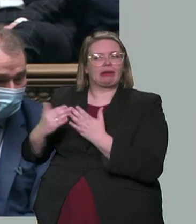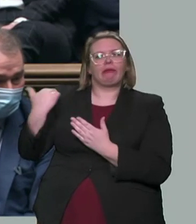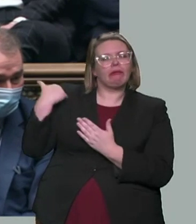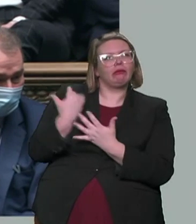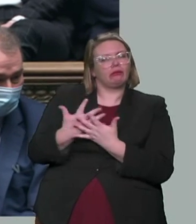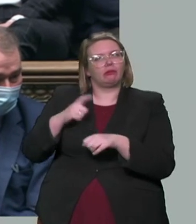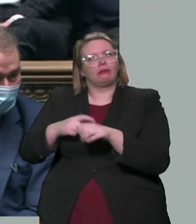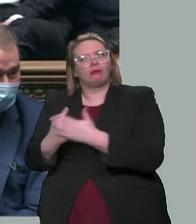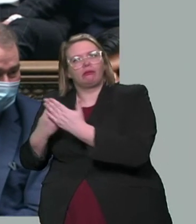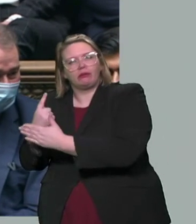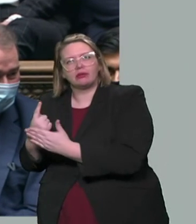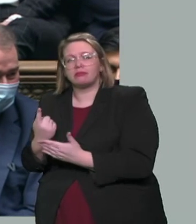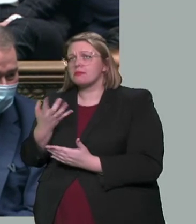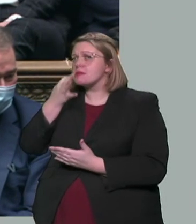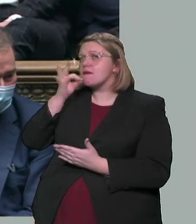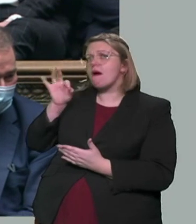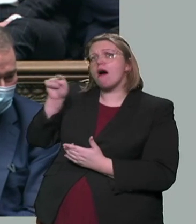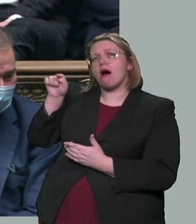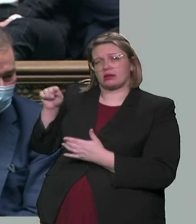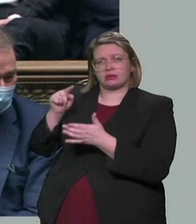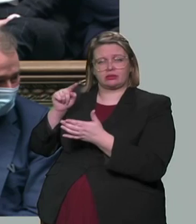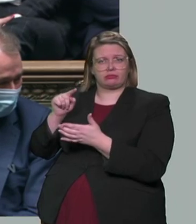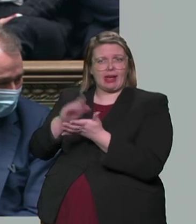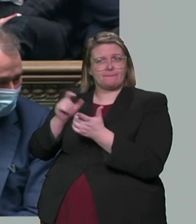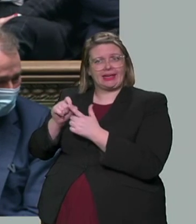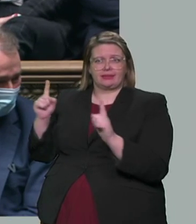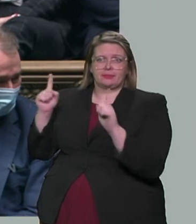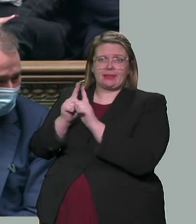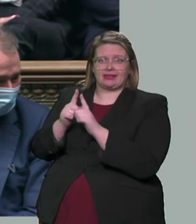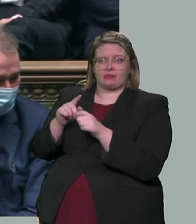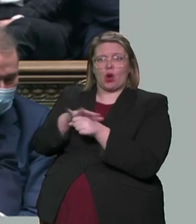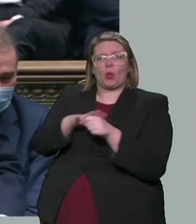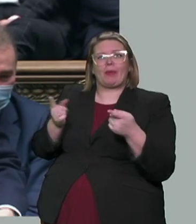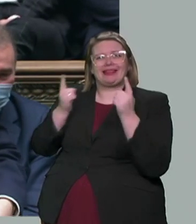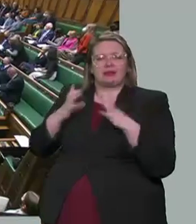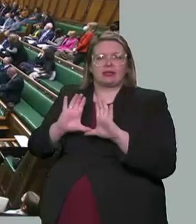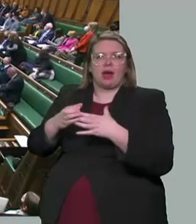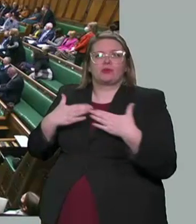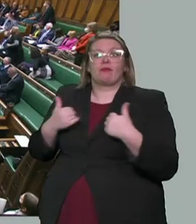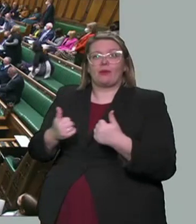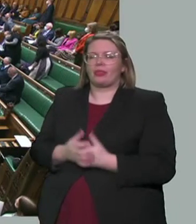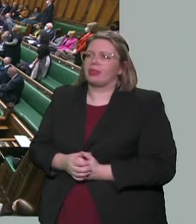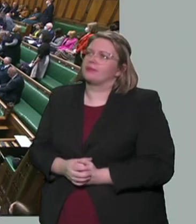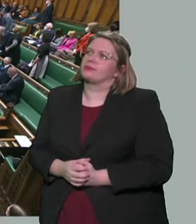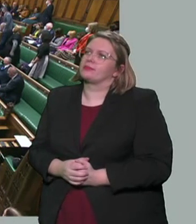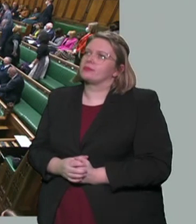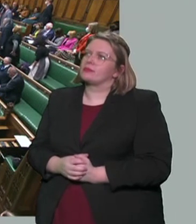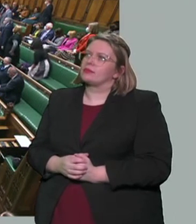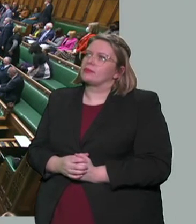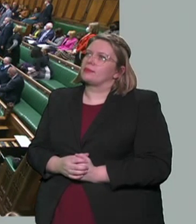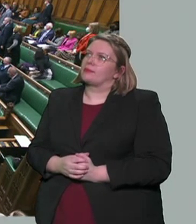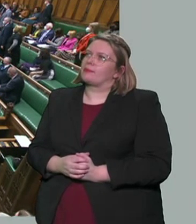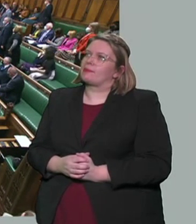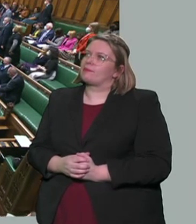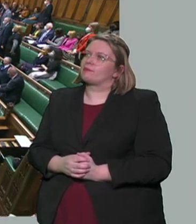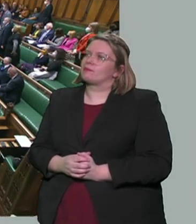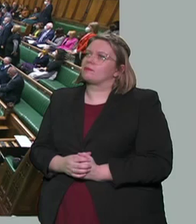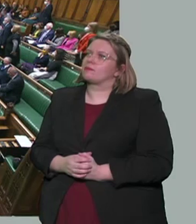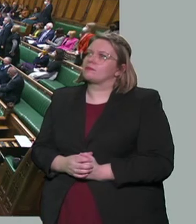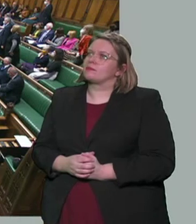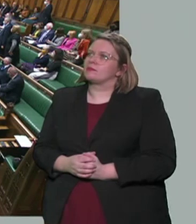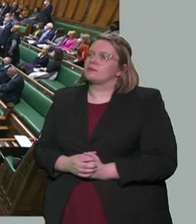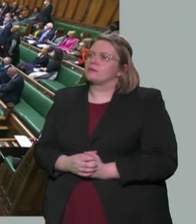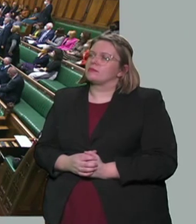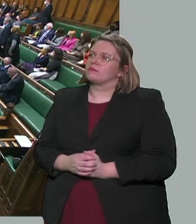I propose that she has a meeting, as soon as it can be arranged, with the relevant Minister in the Department of Health and Social Care.